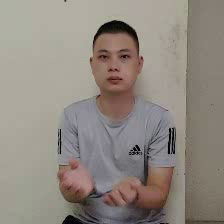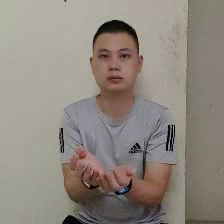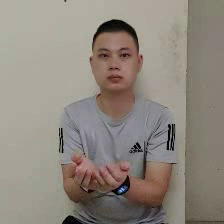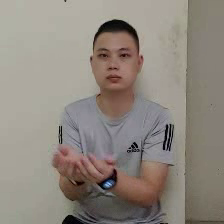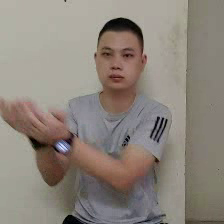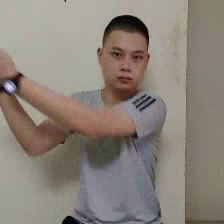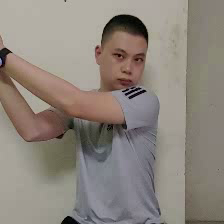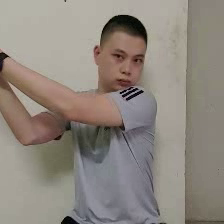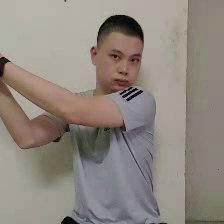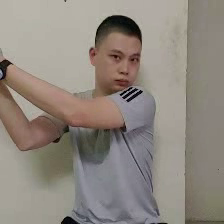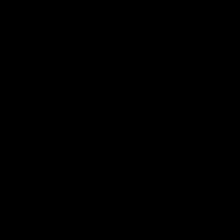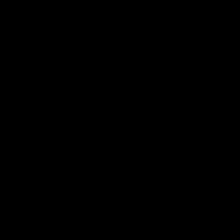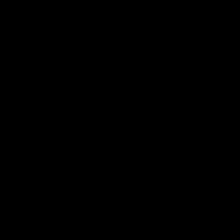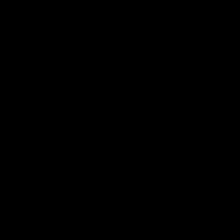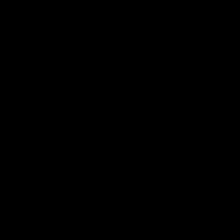Biếu tặng